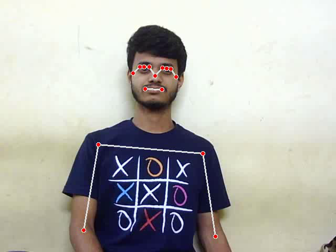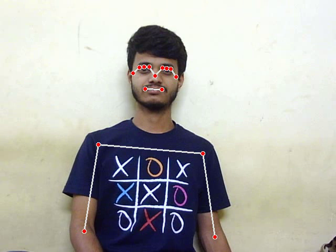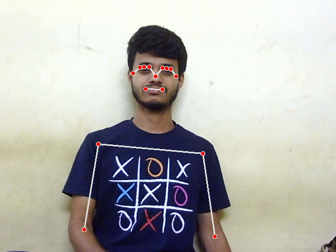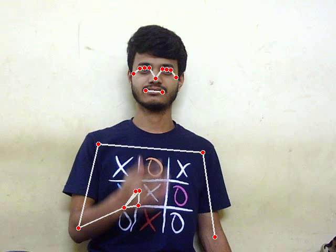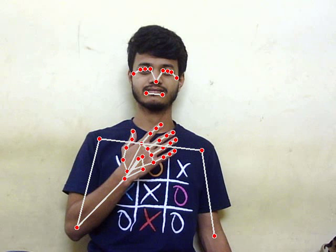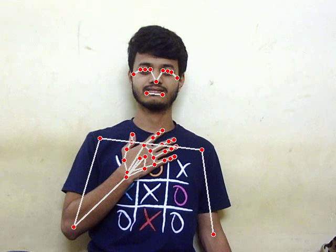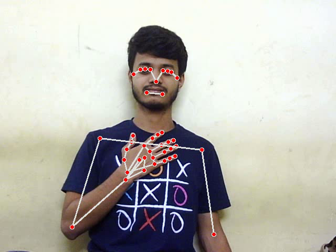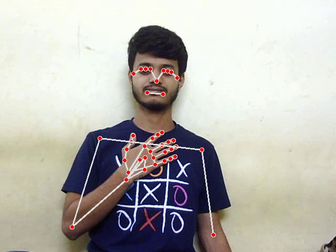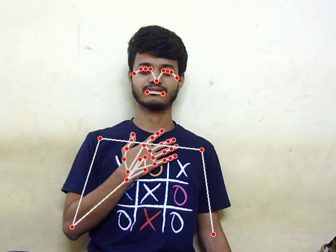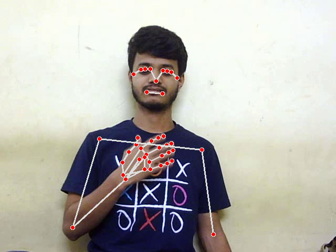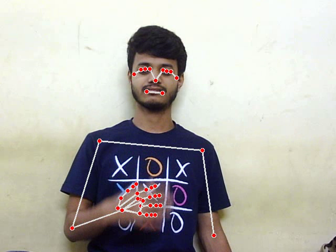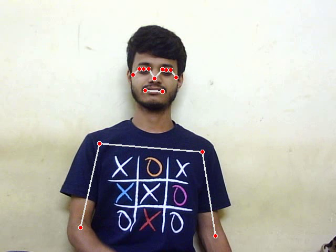my